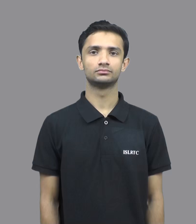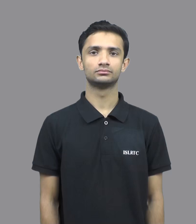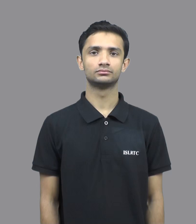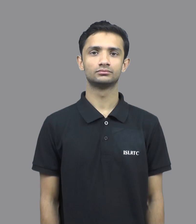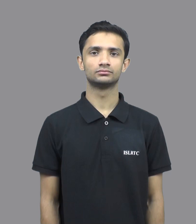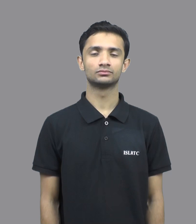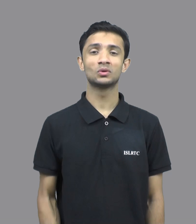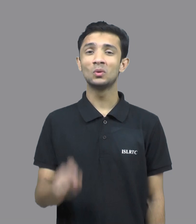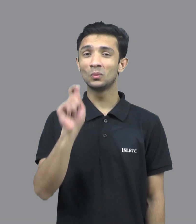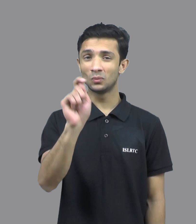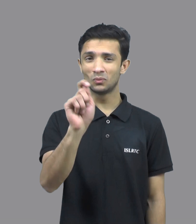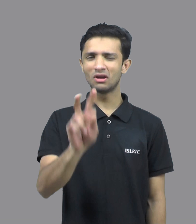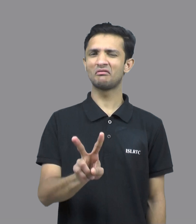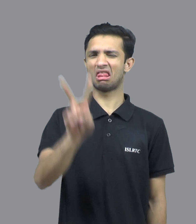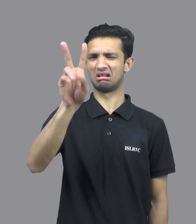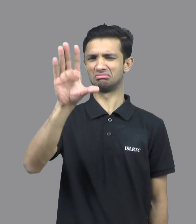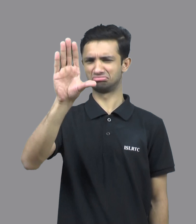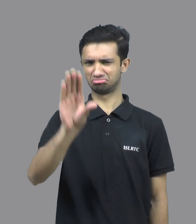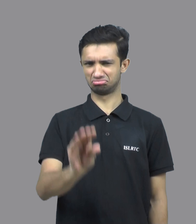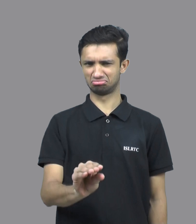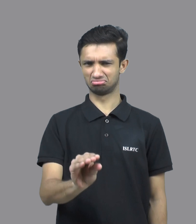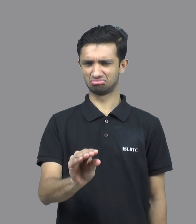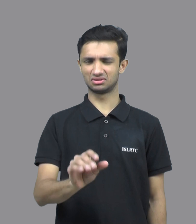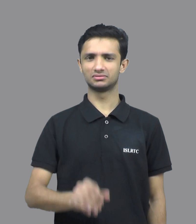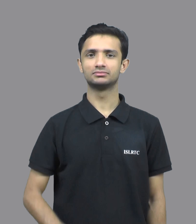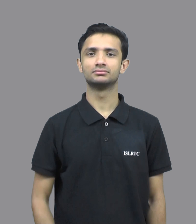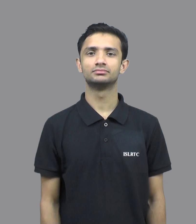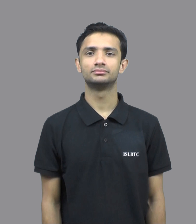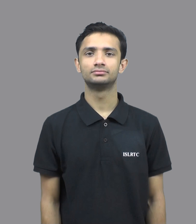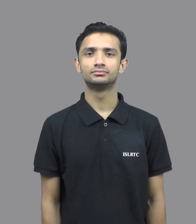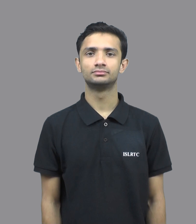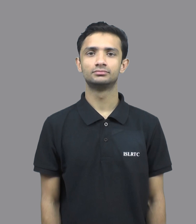De Value